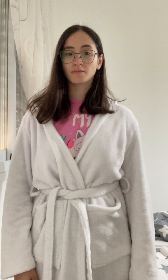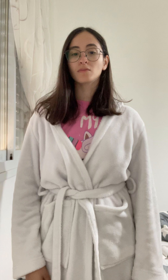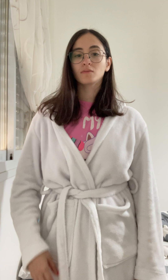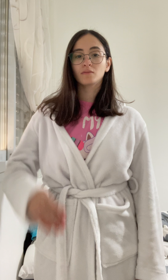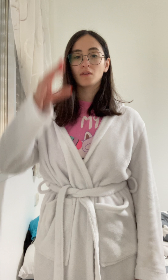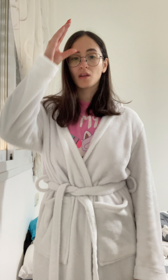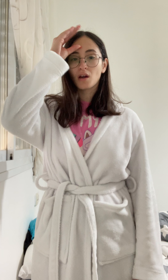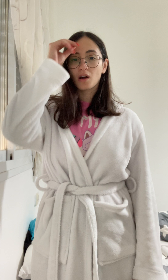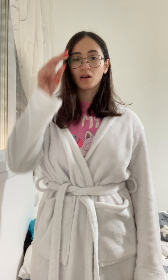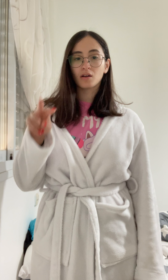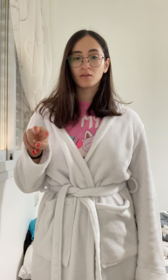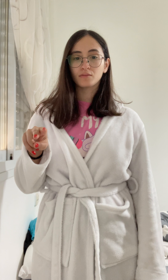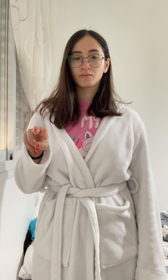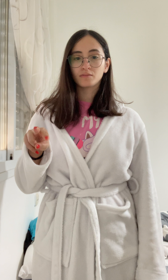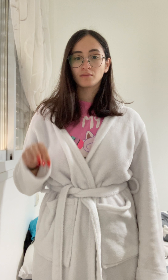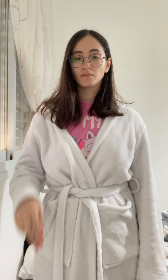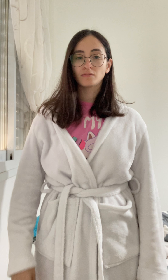אח